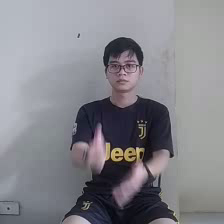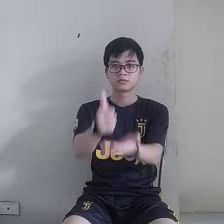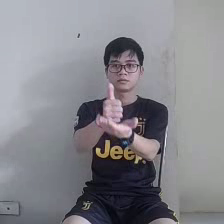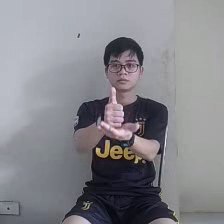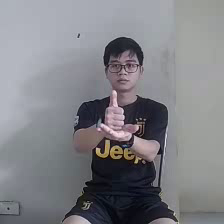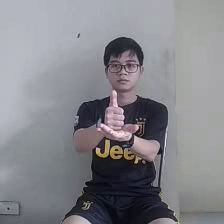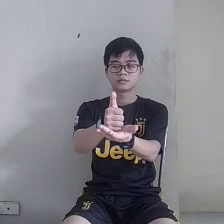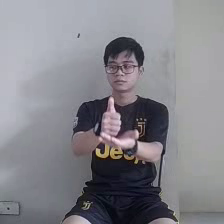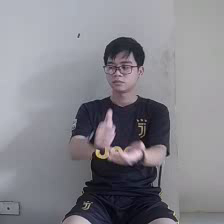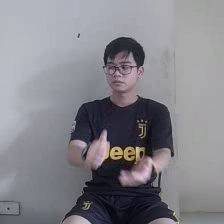Giúp